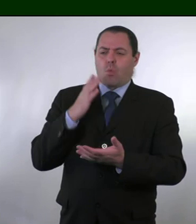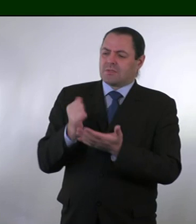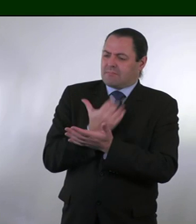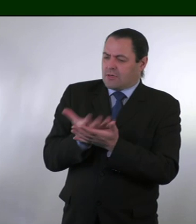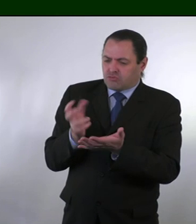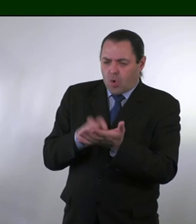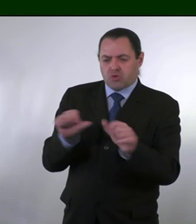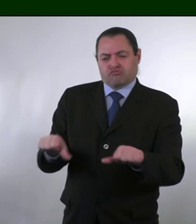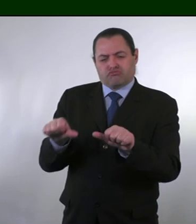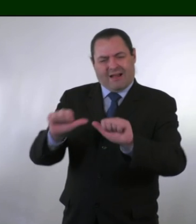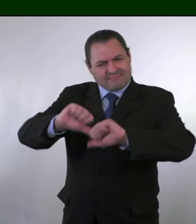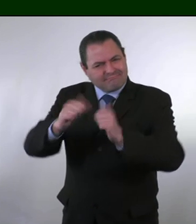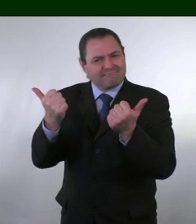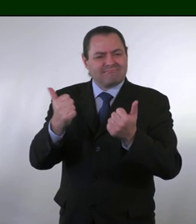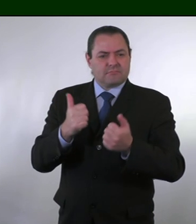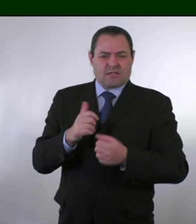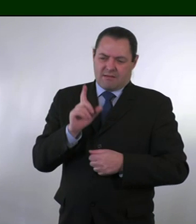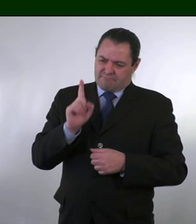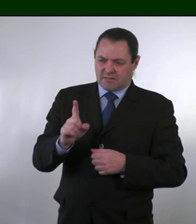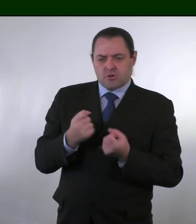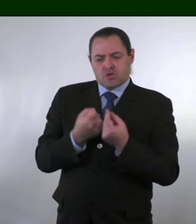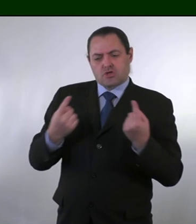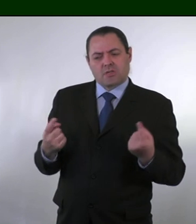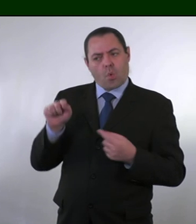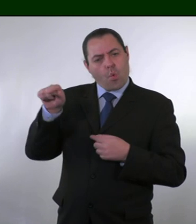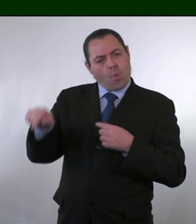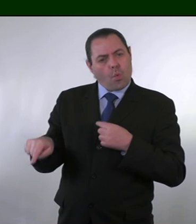He should know that the shadow Chancellor of the Duchy of Lancaster, the hon.